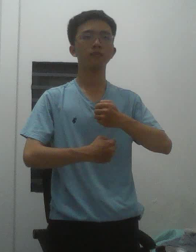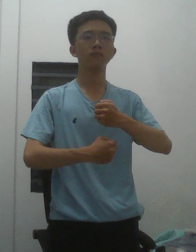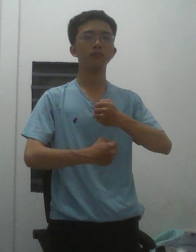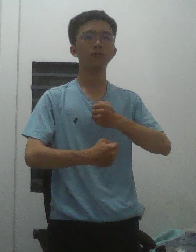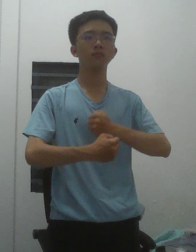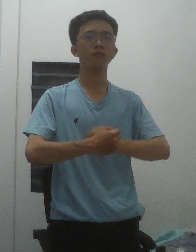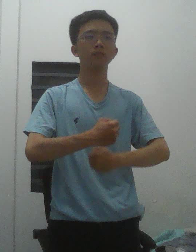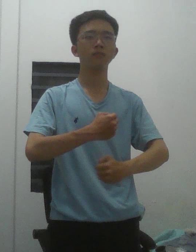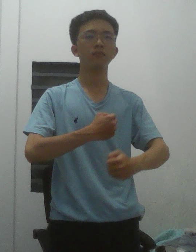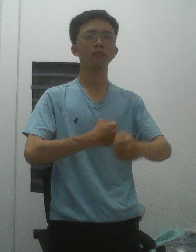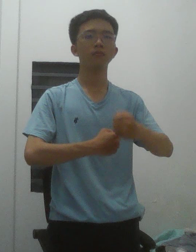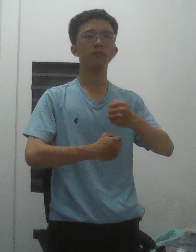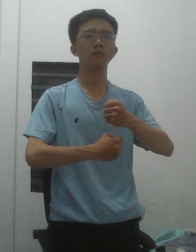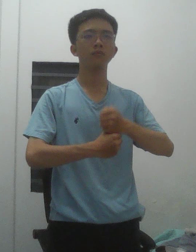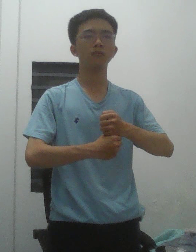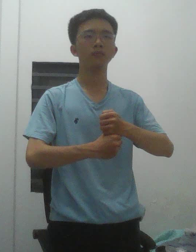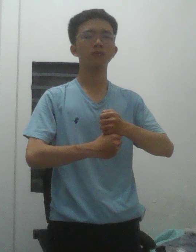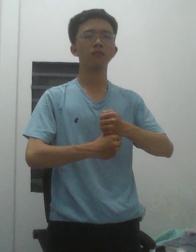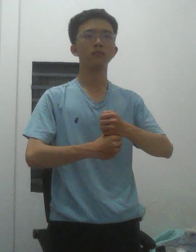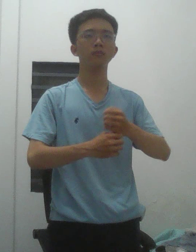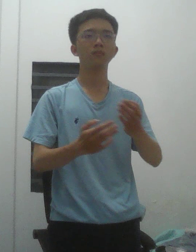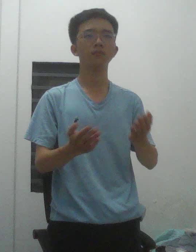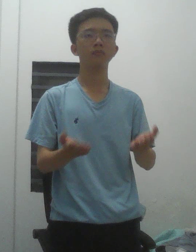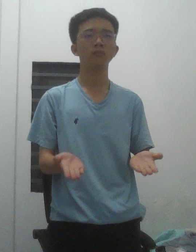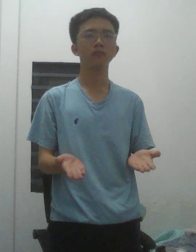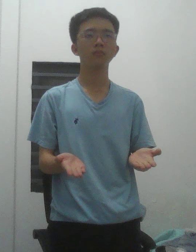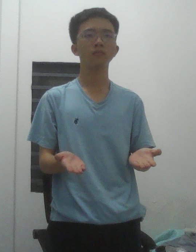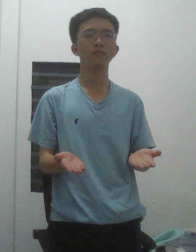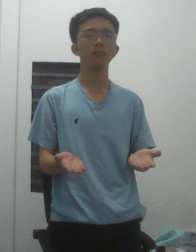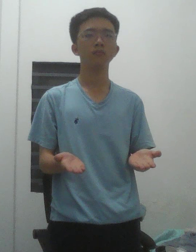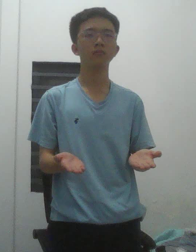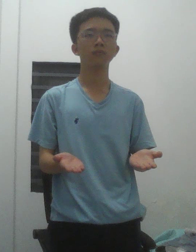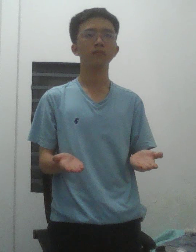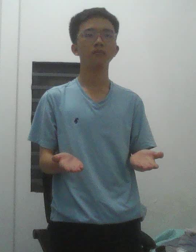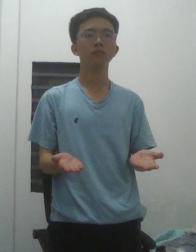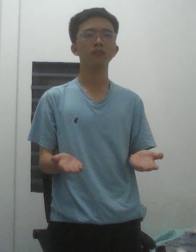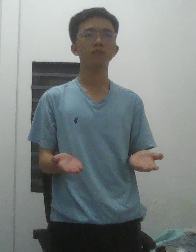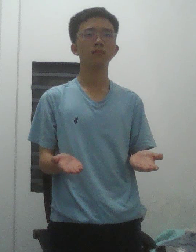nam nay